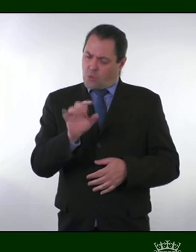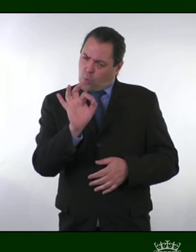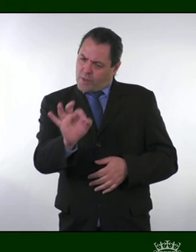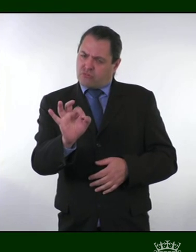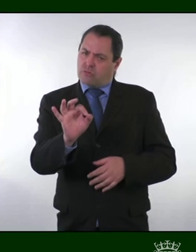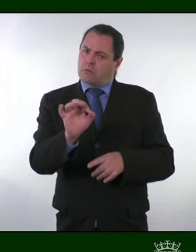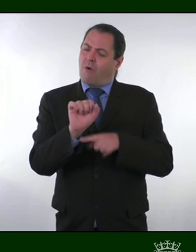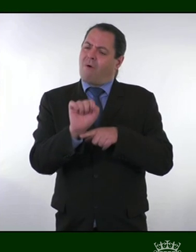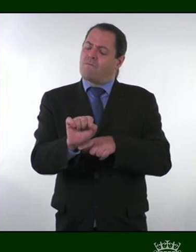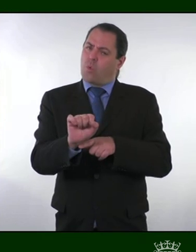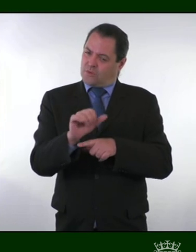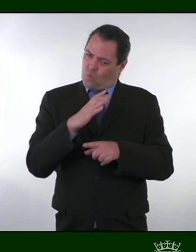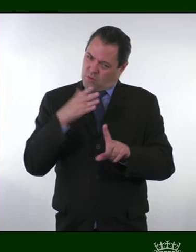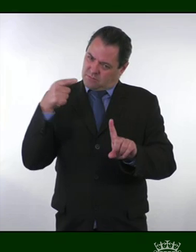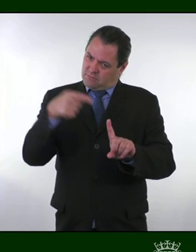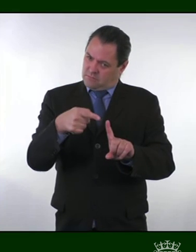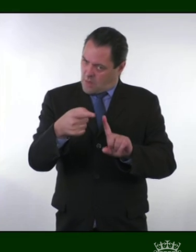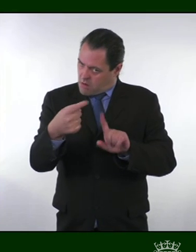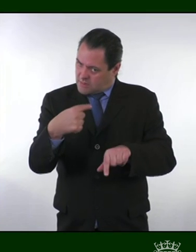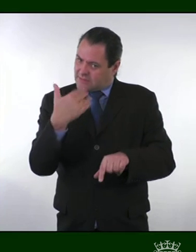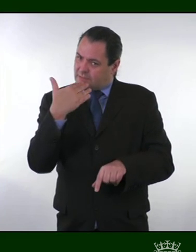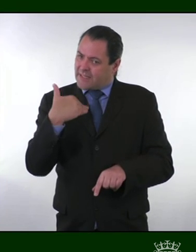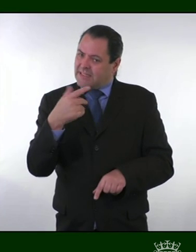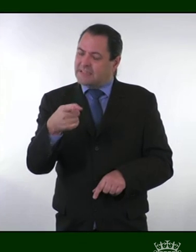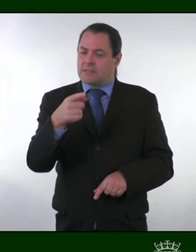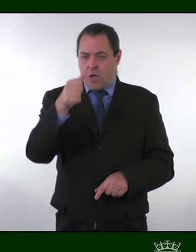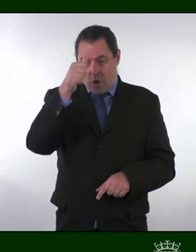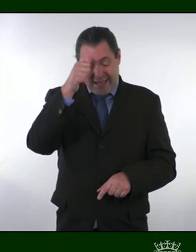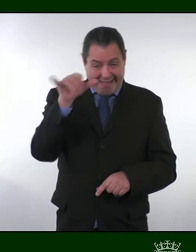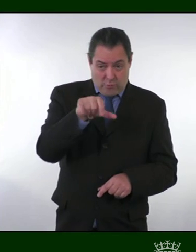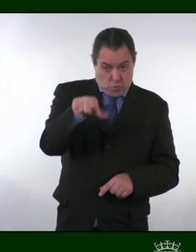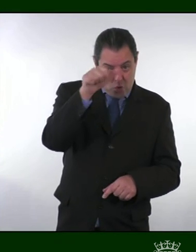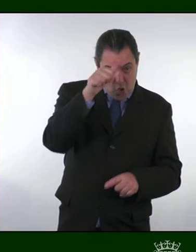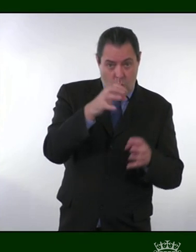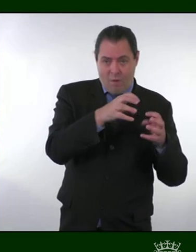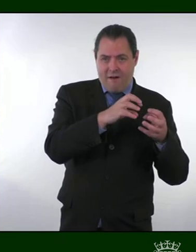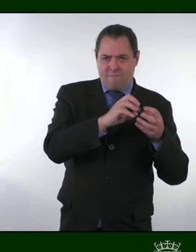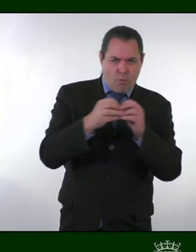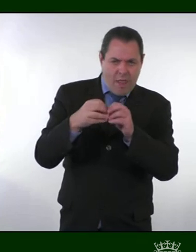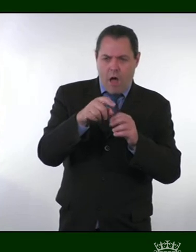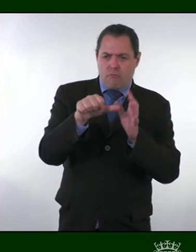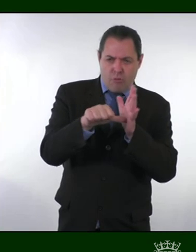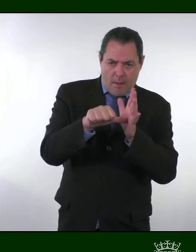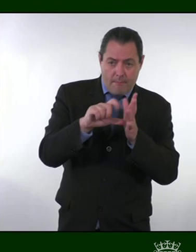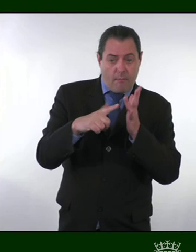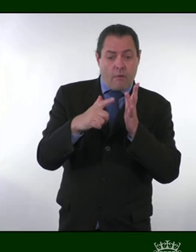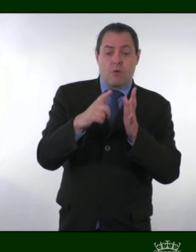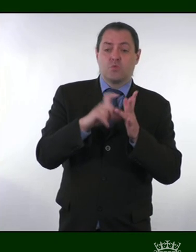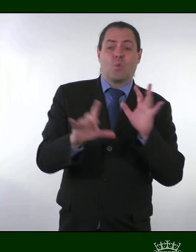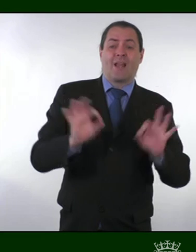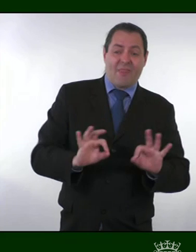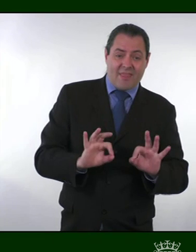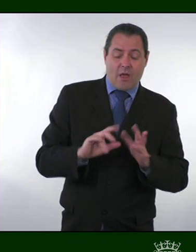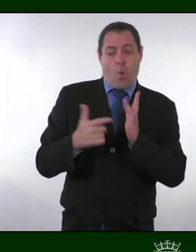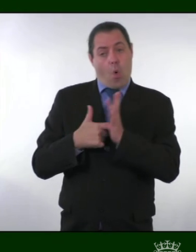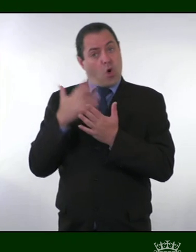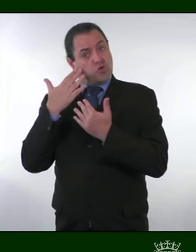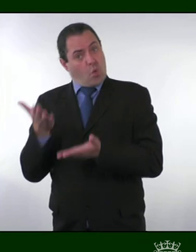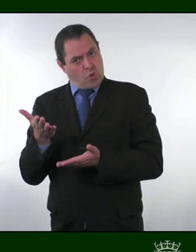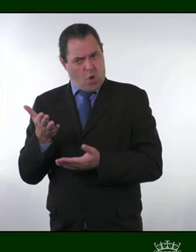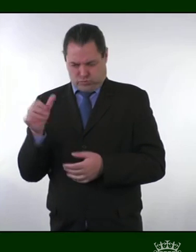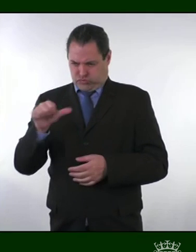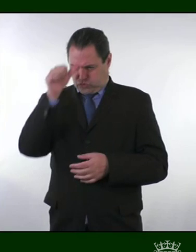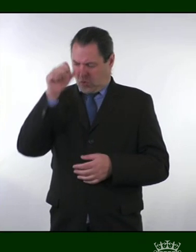I know why he avoided it, because he either knew of the problem with the algorithm and did nothing, or he did not know when he should have.